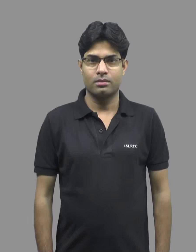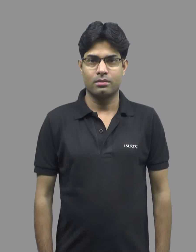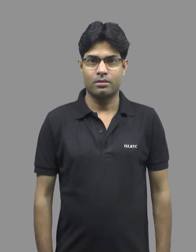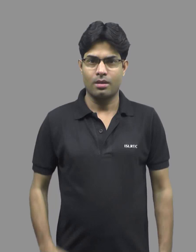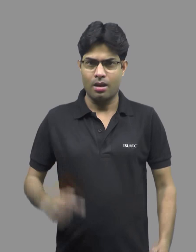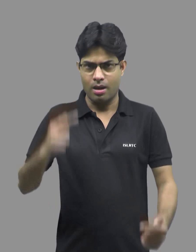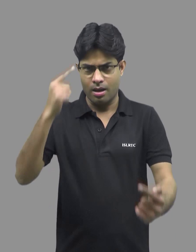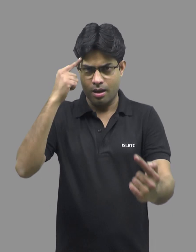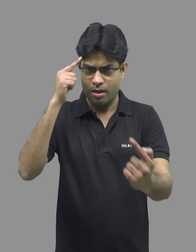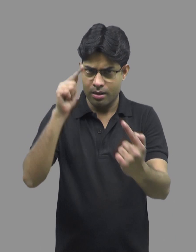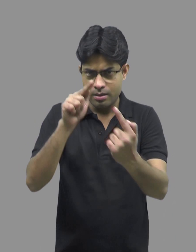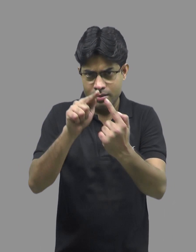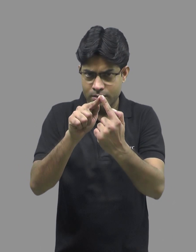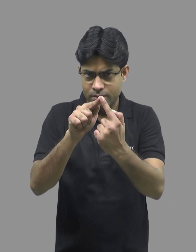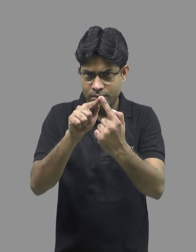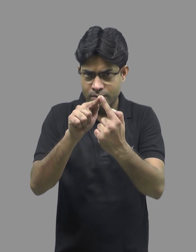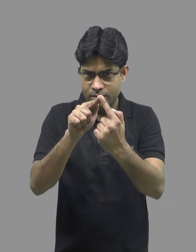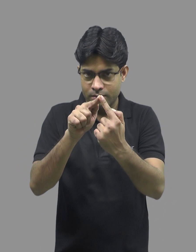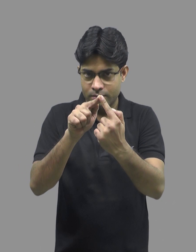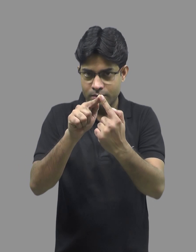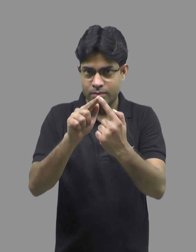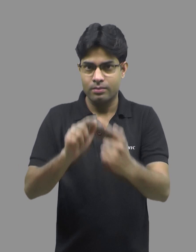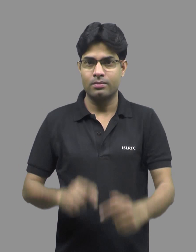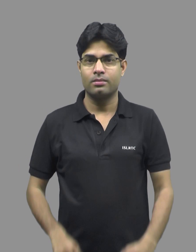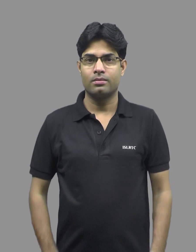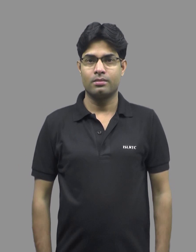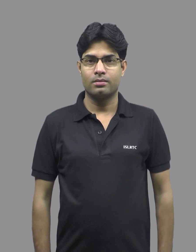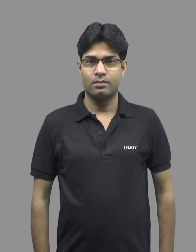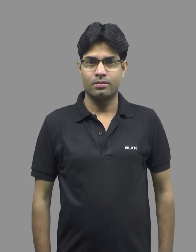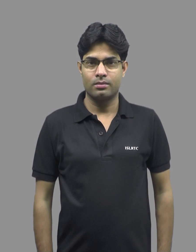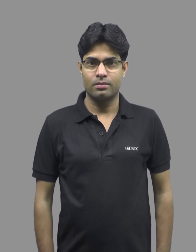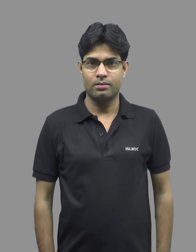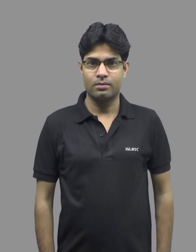Agree Concur Consent